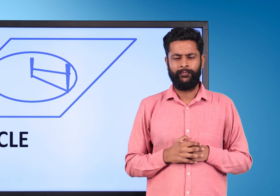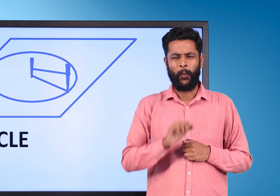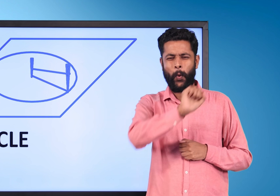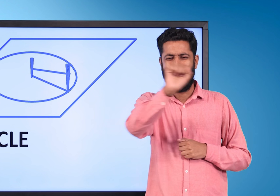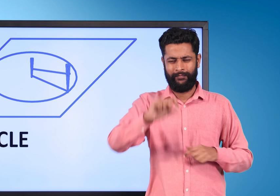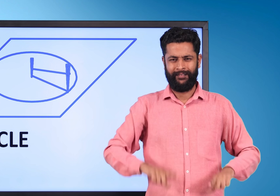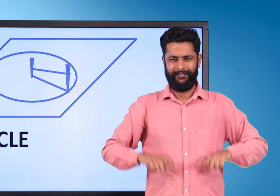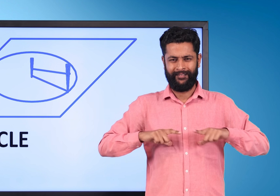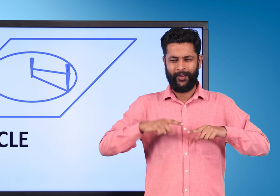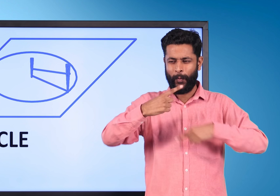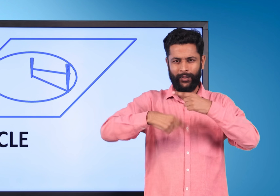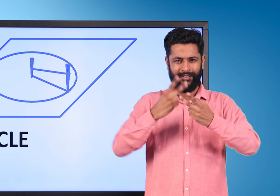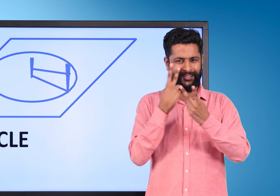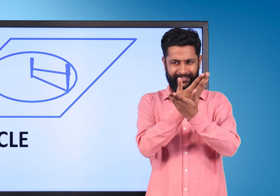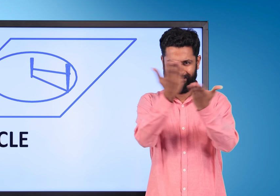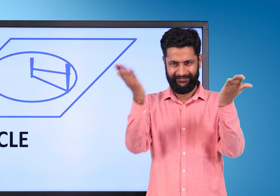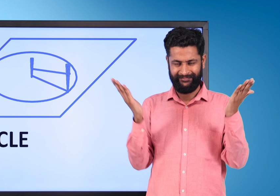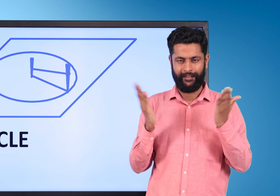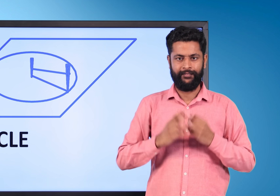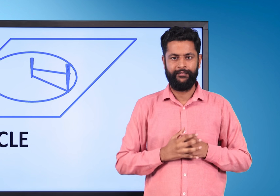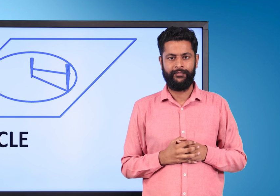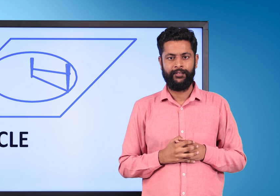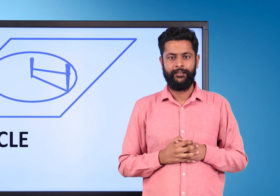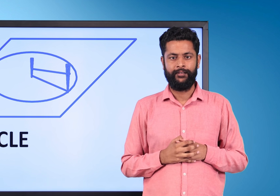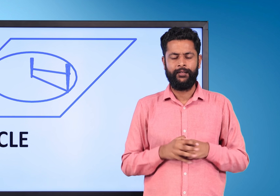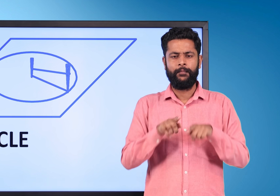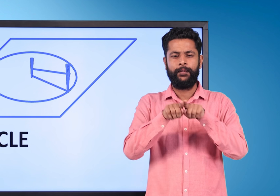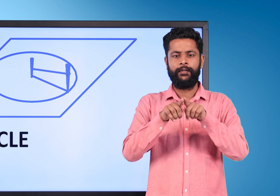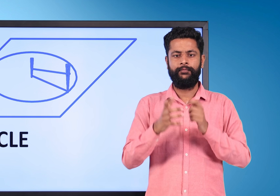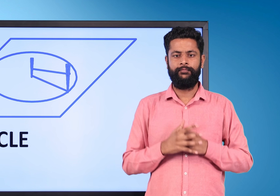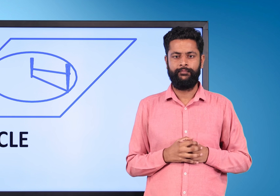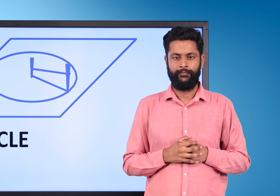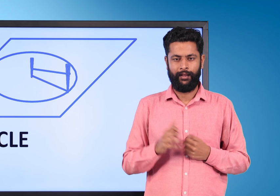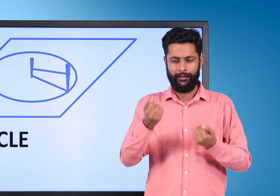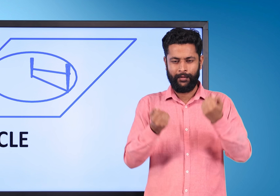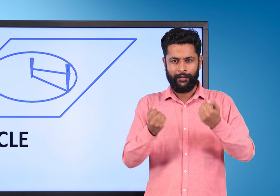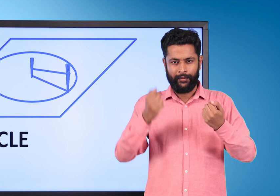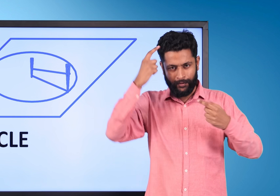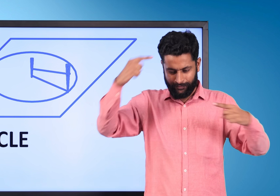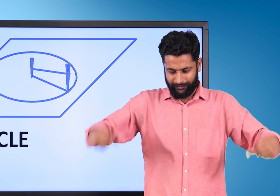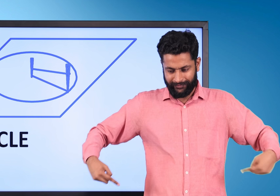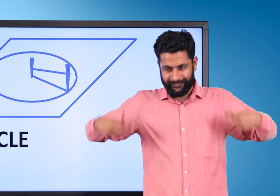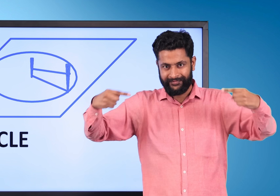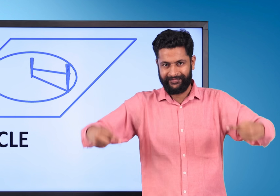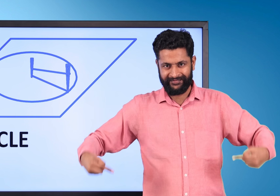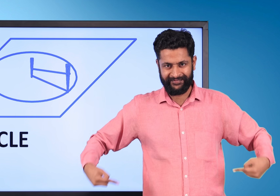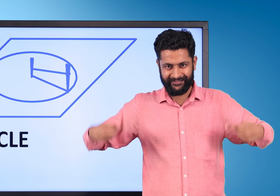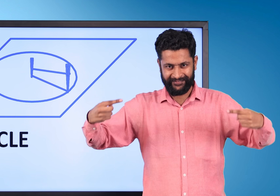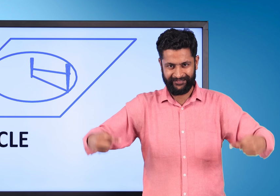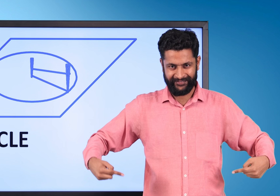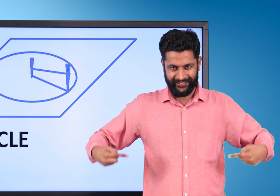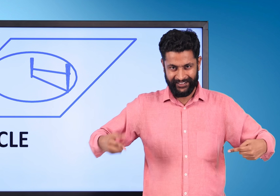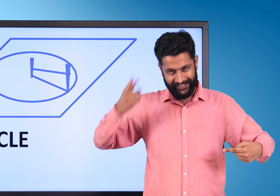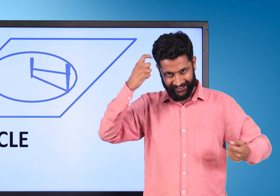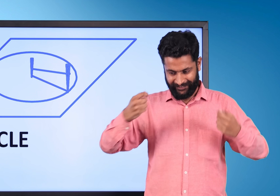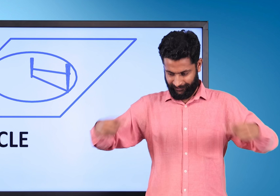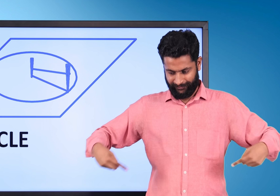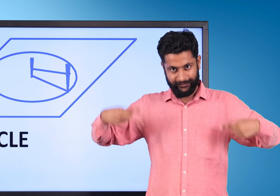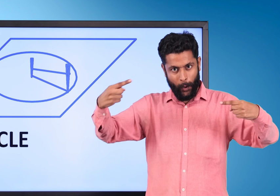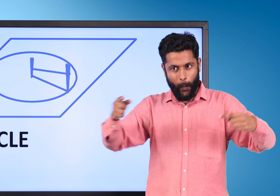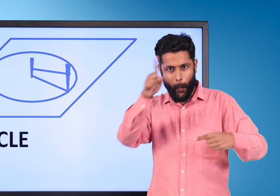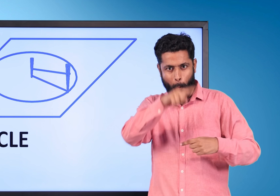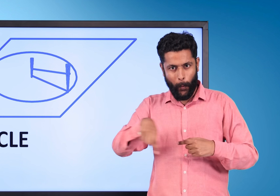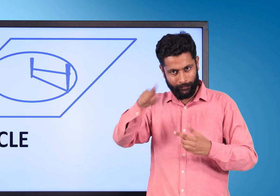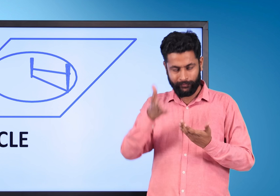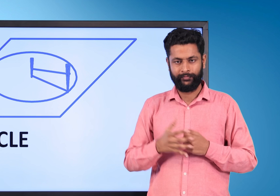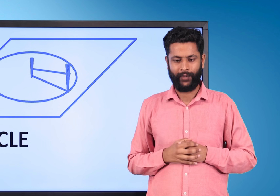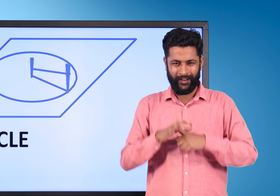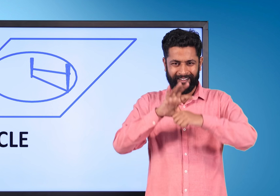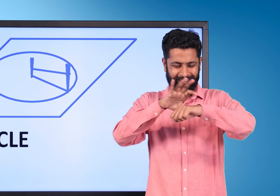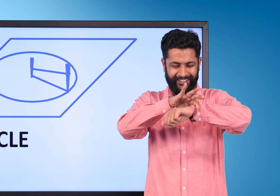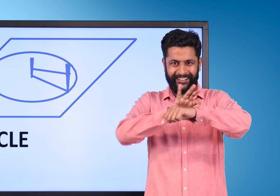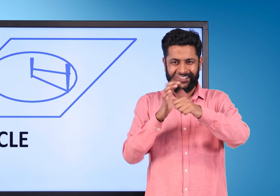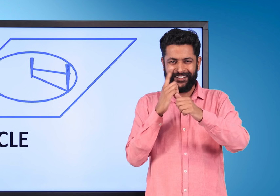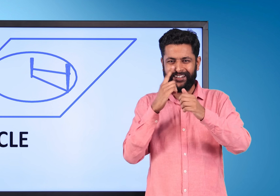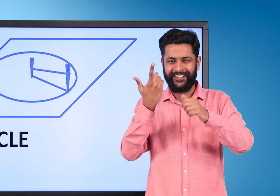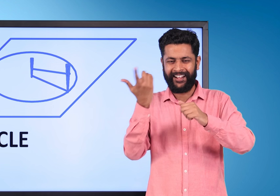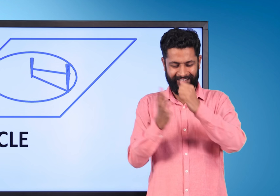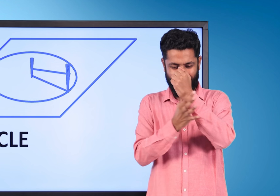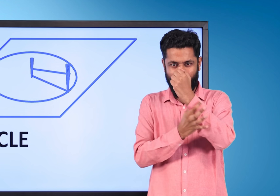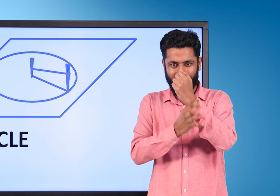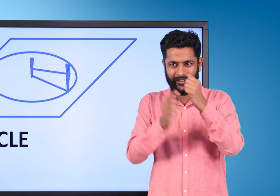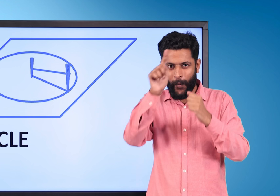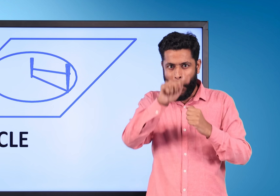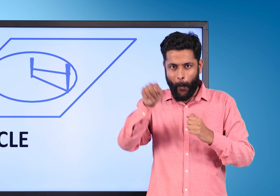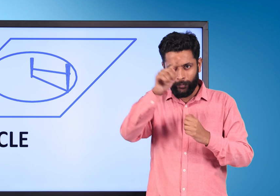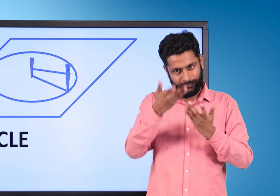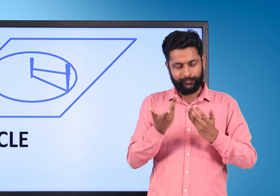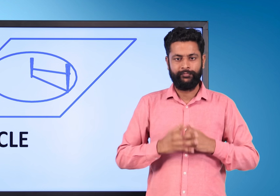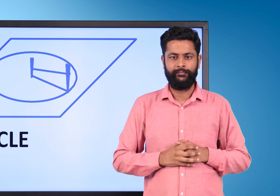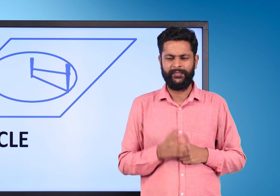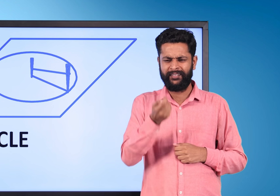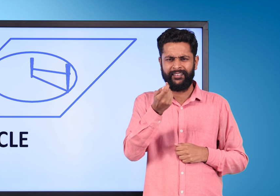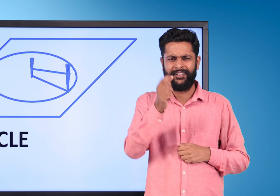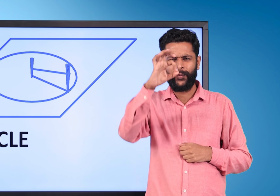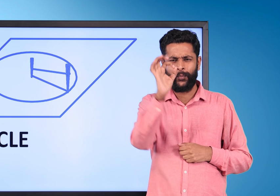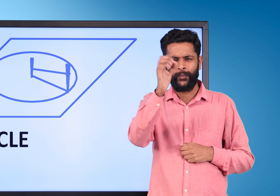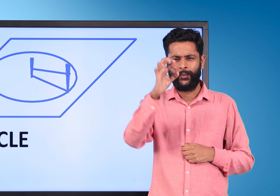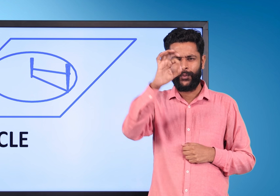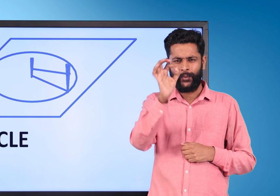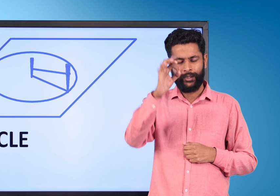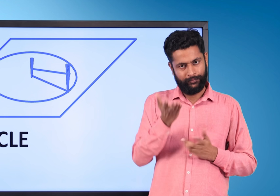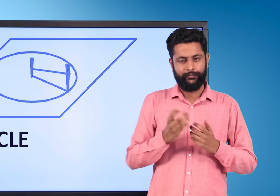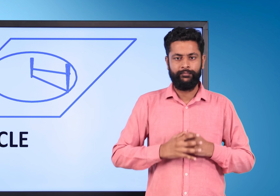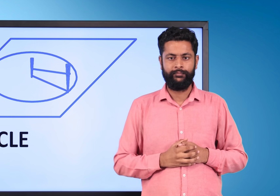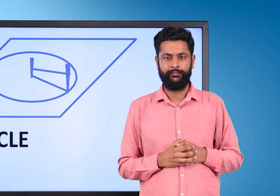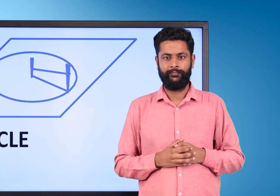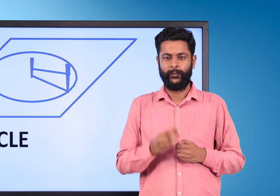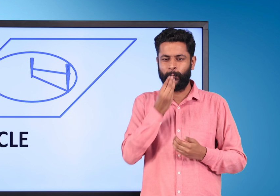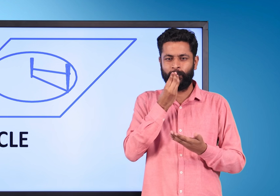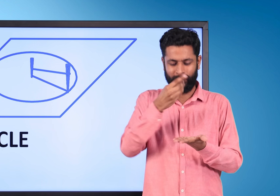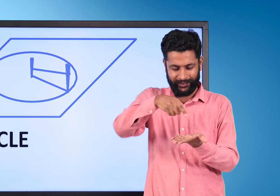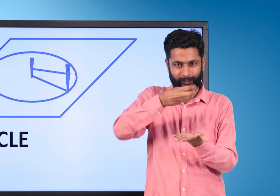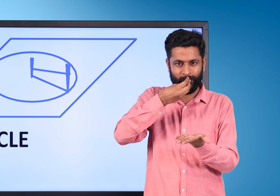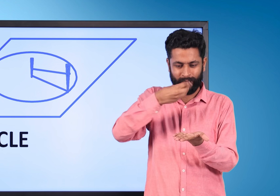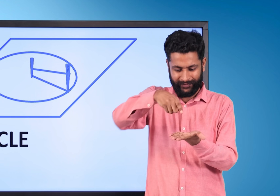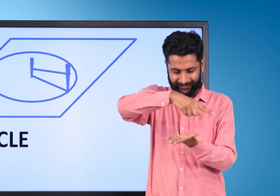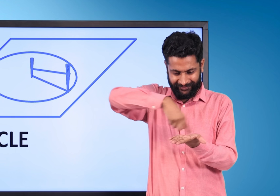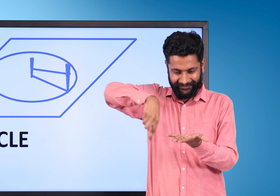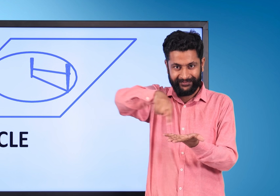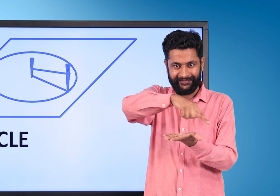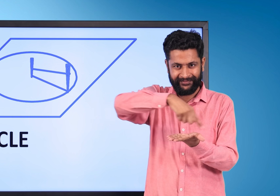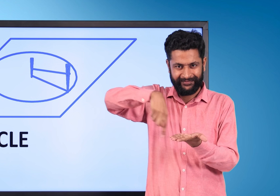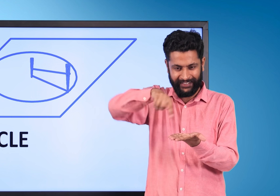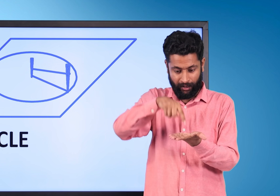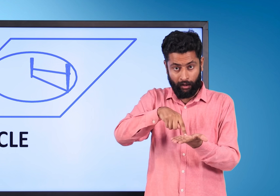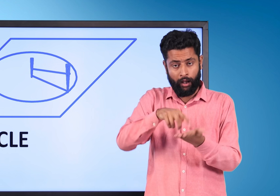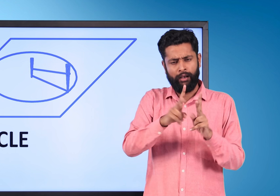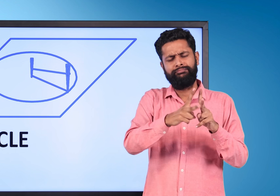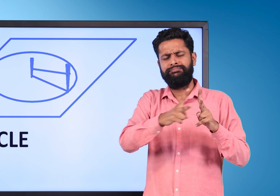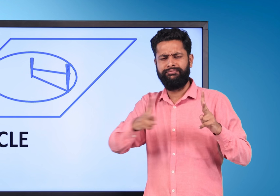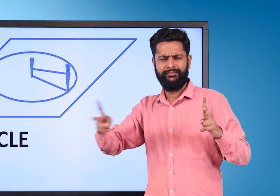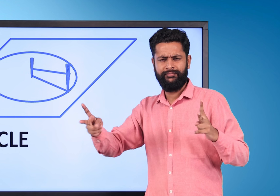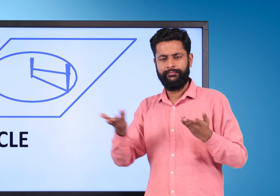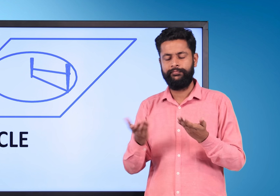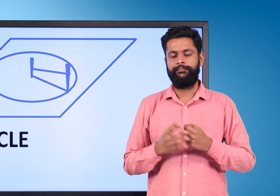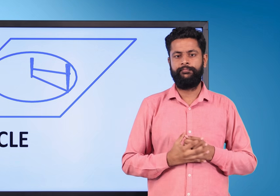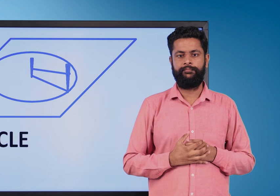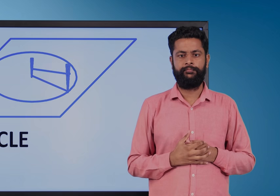We see circular shapes in our daily lives, for example, wheel, bangles, coin, plate, etc.